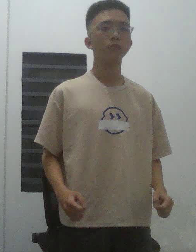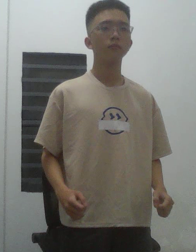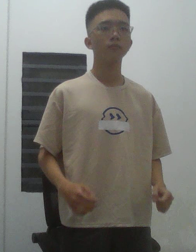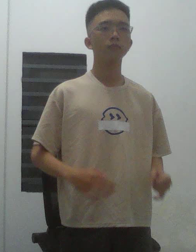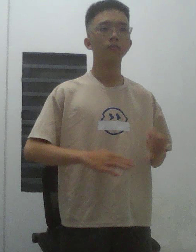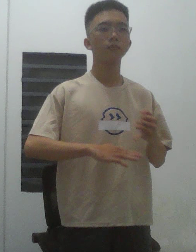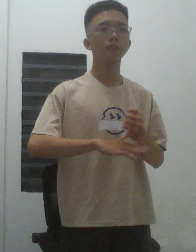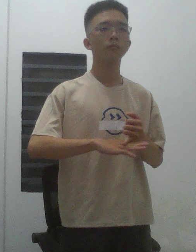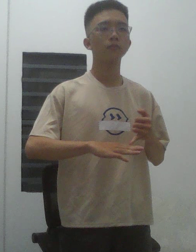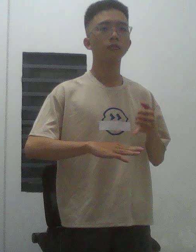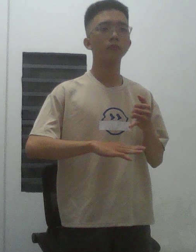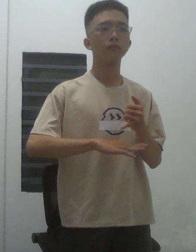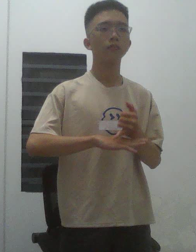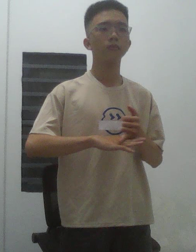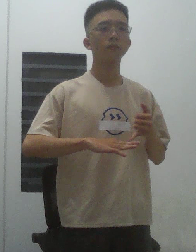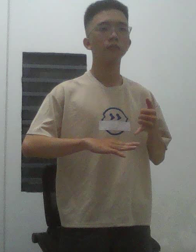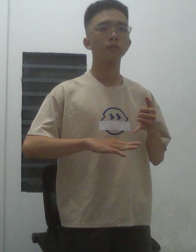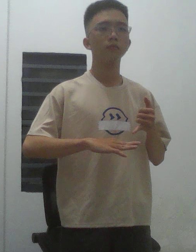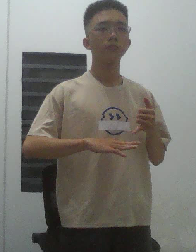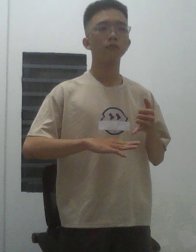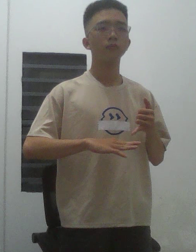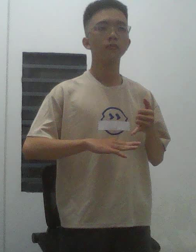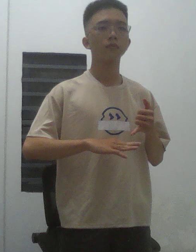cuoi tuan